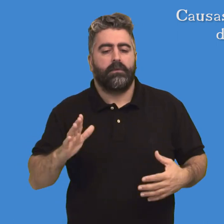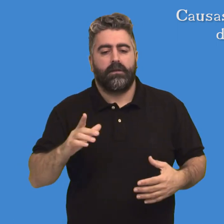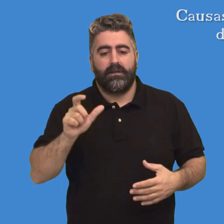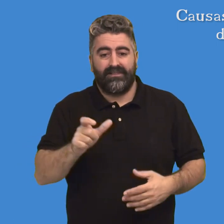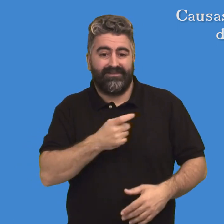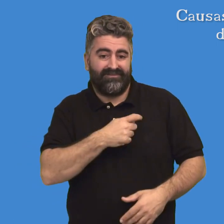persona